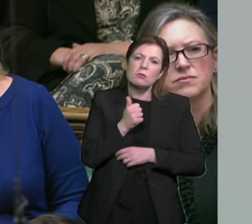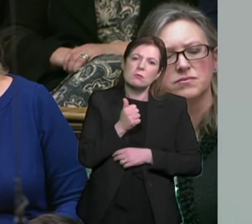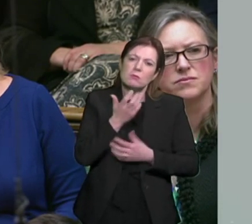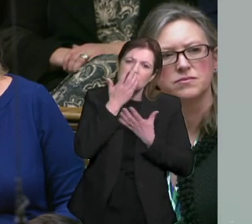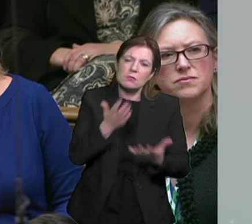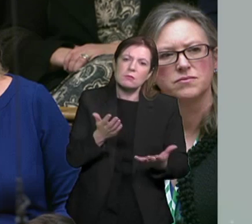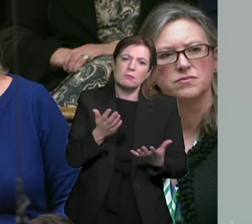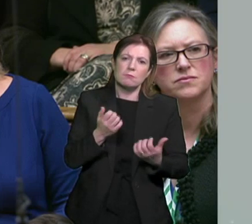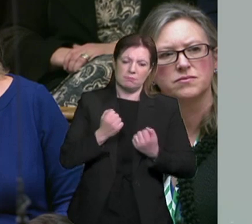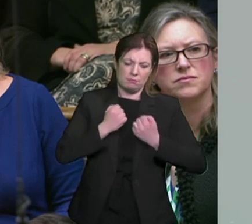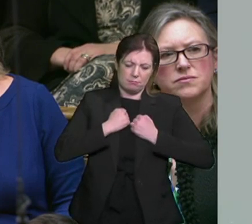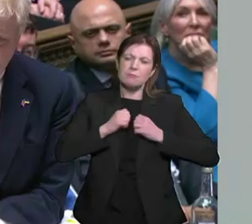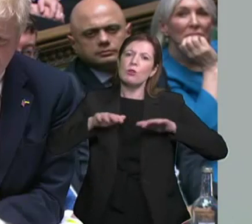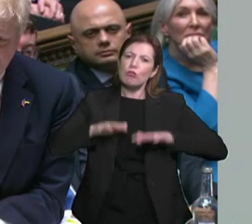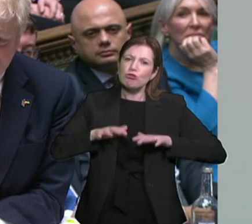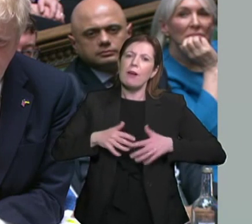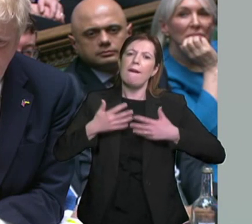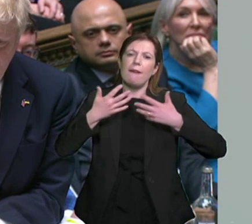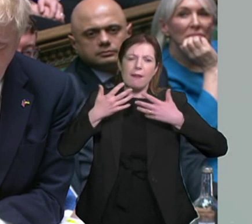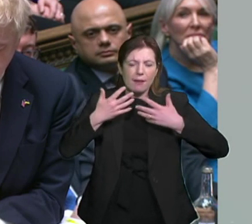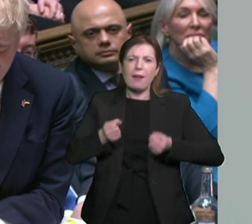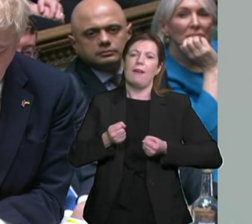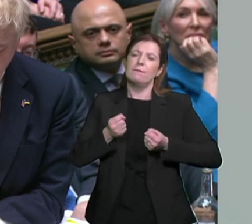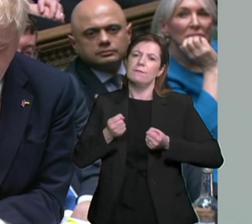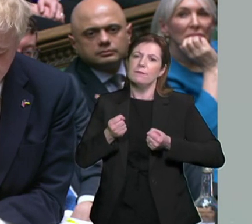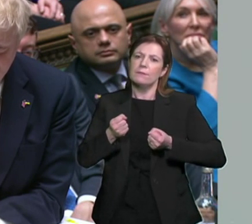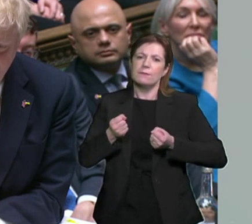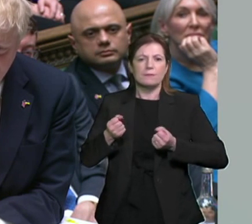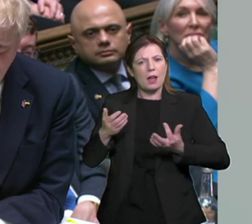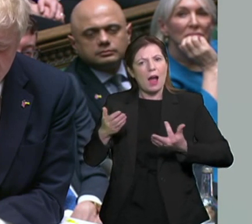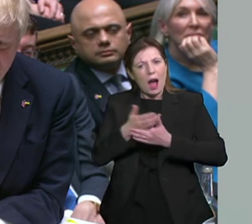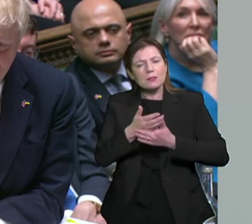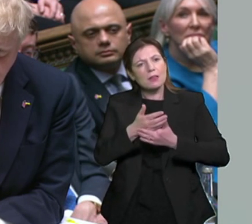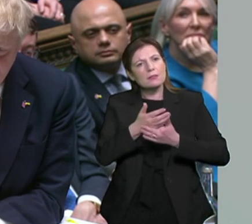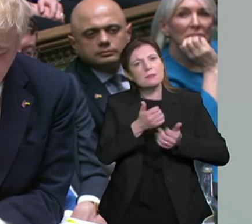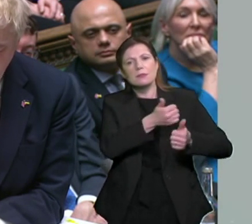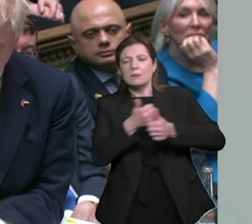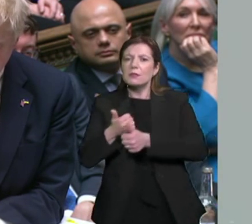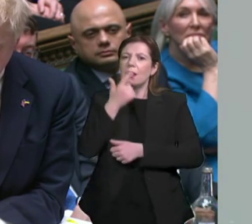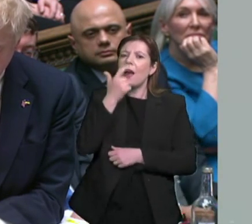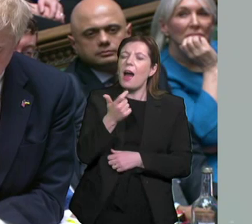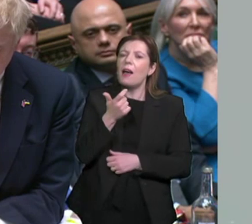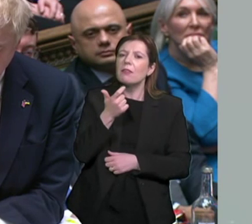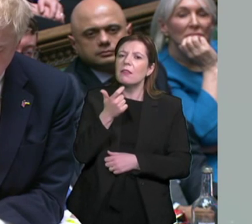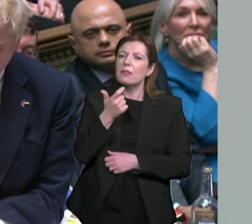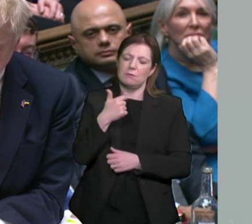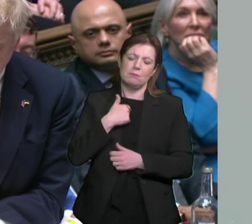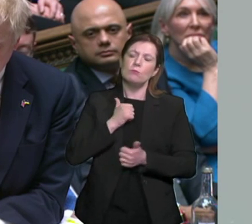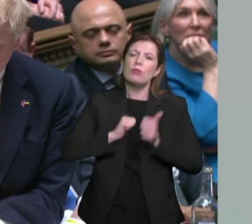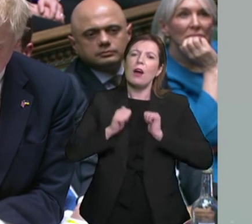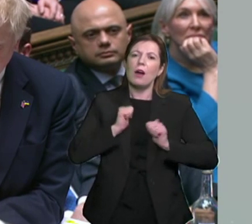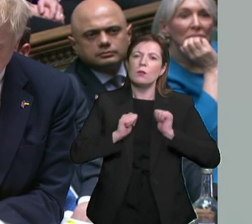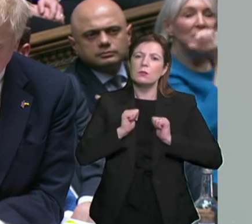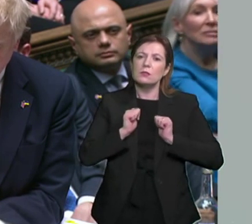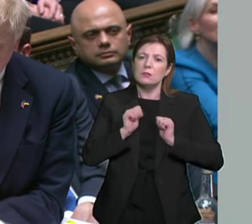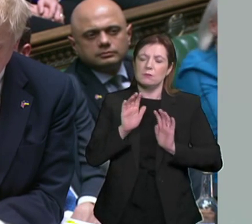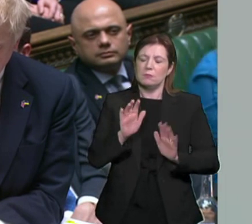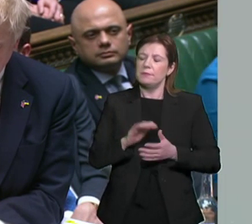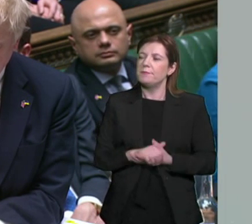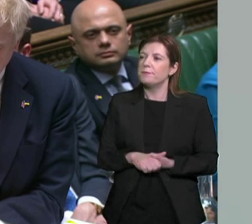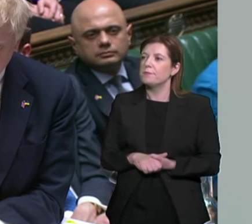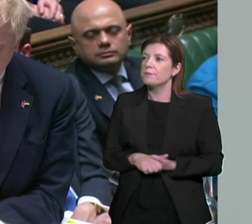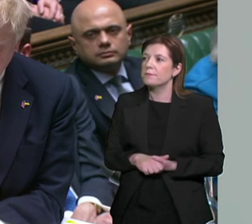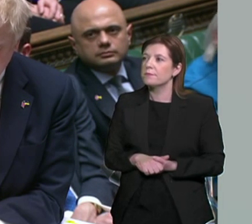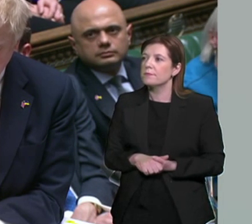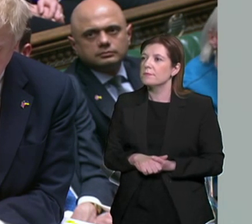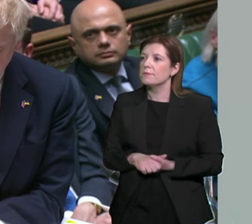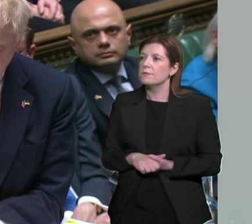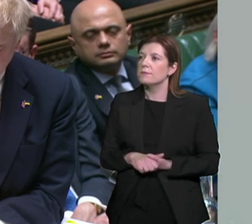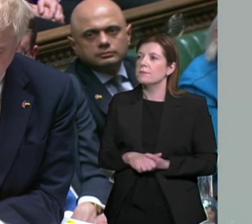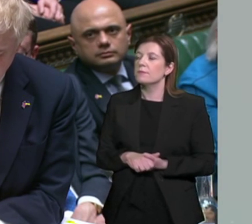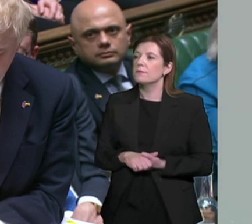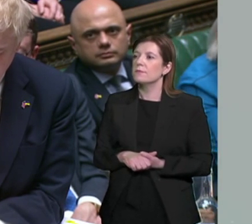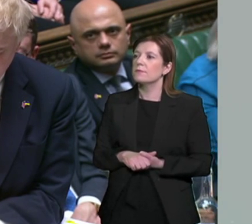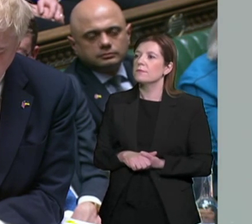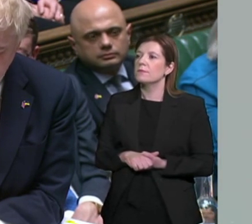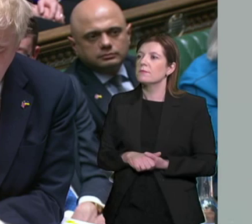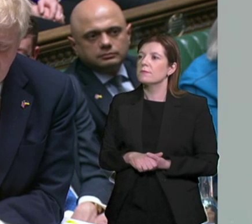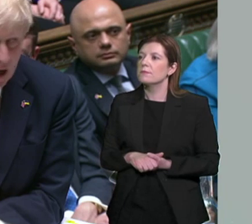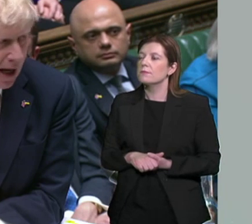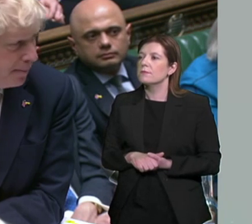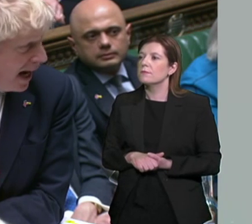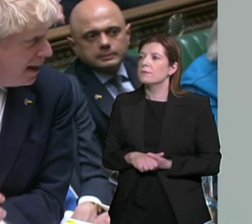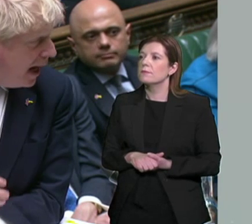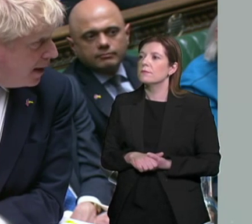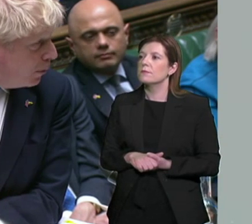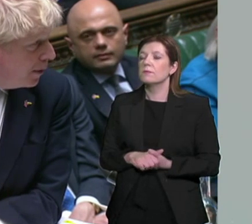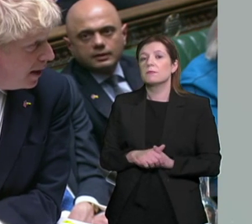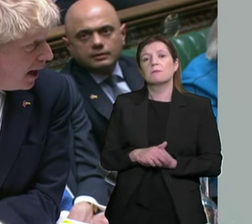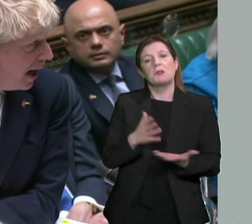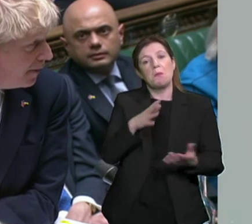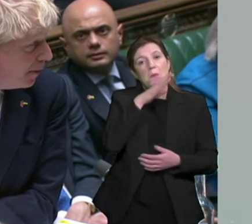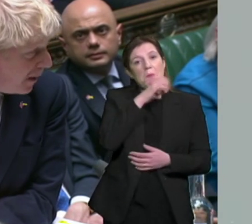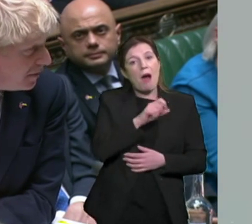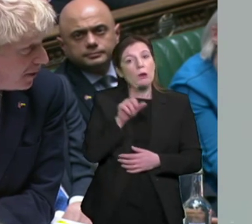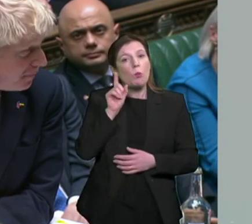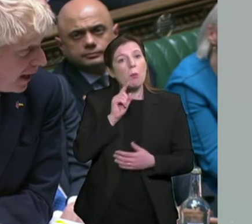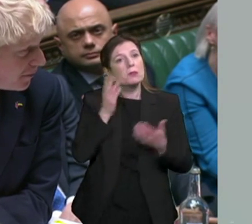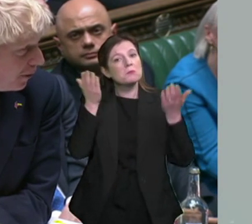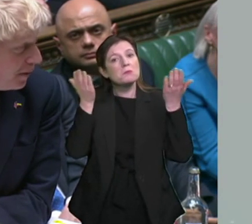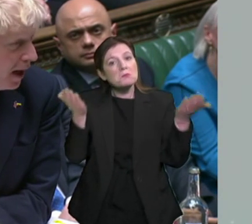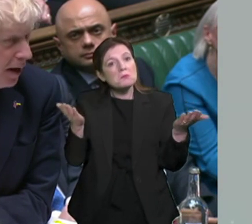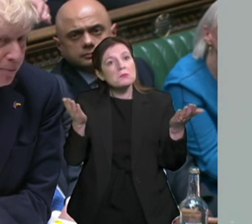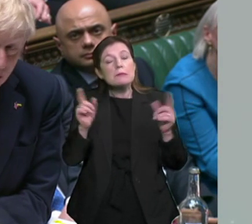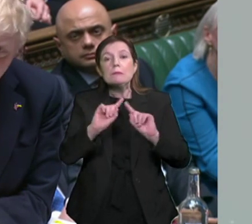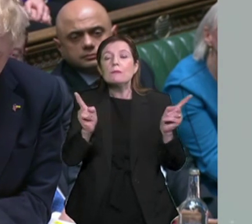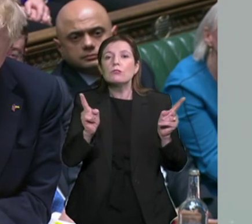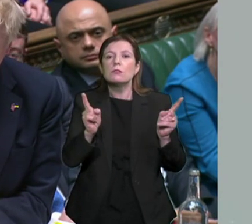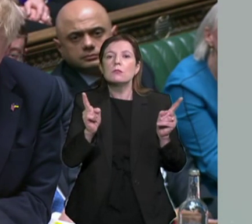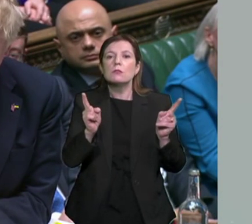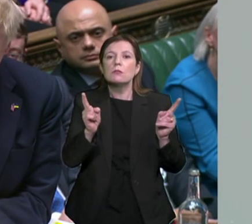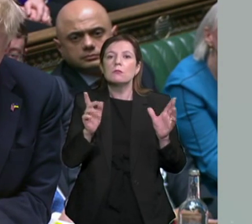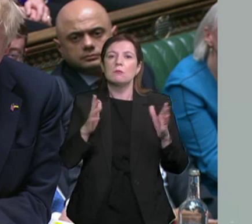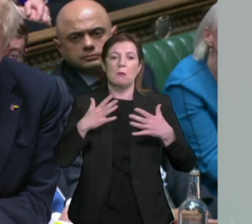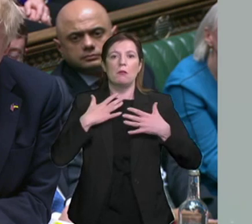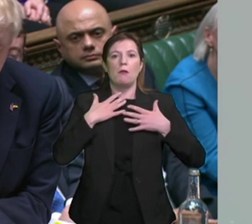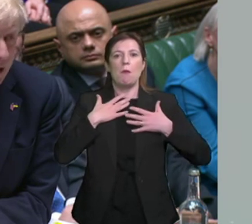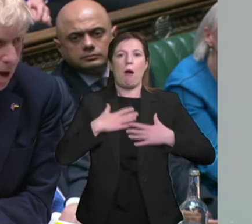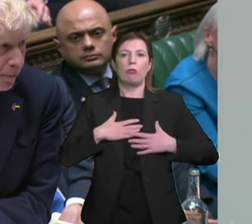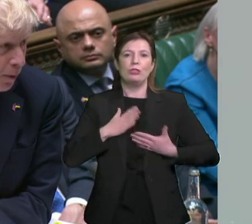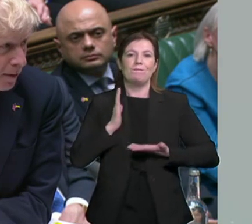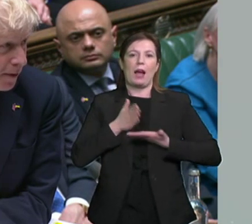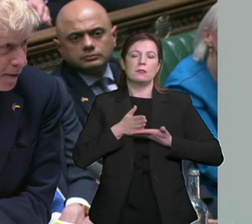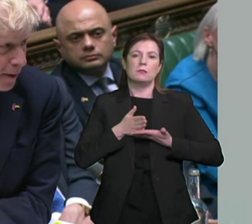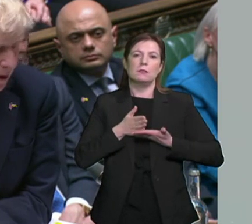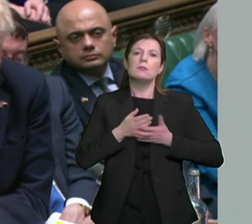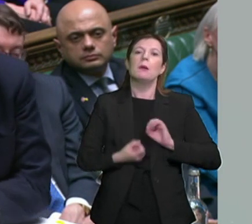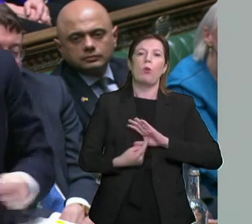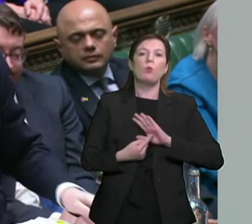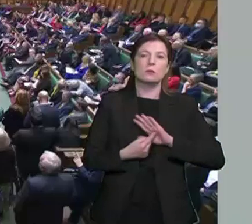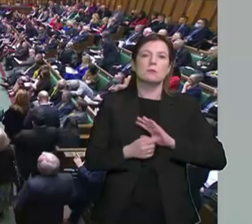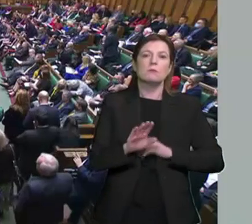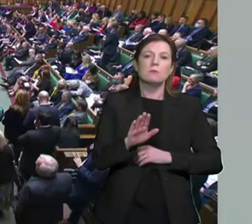We have systems in this country that allow that and have done for a long time, and we should be very proud of that, but I want to say in addition that I think, when it comes to distinguishing between a man and a woman, the basic facts of biology remain overwhelmingly important.